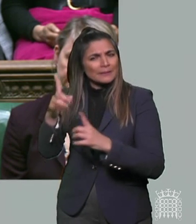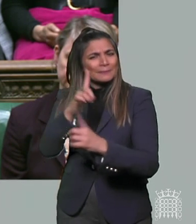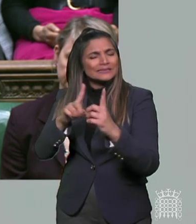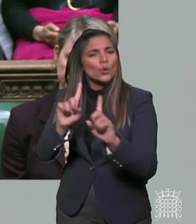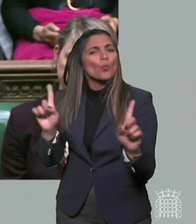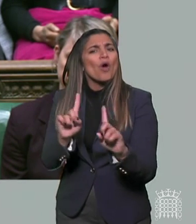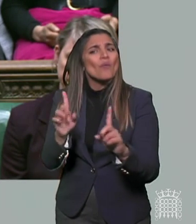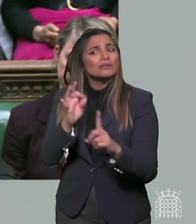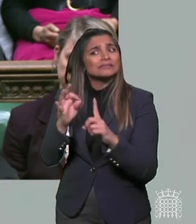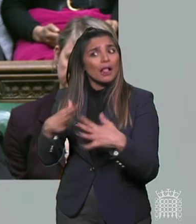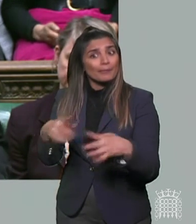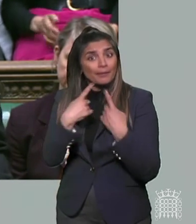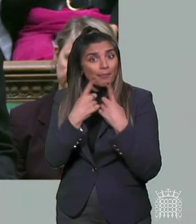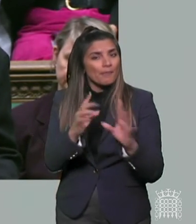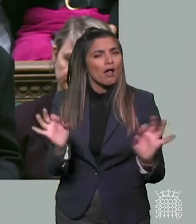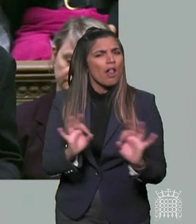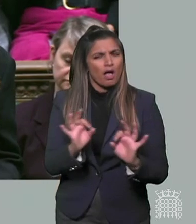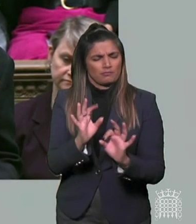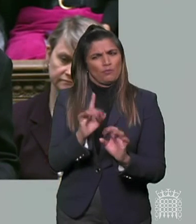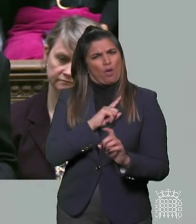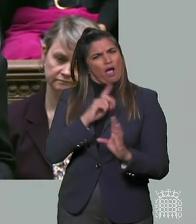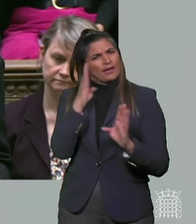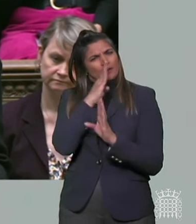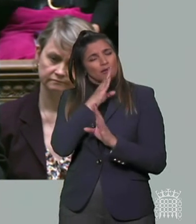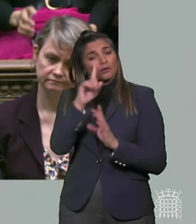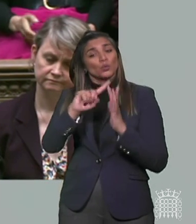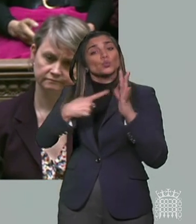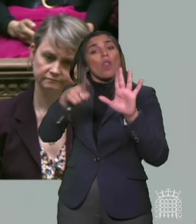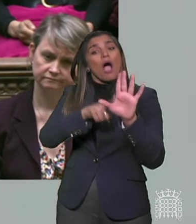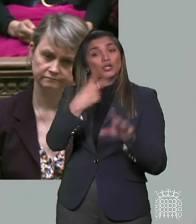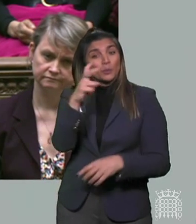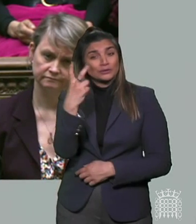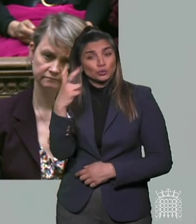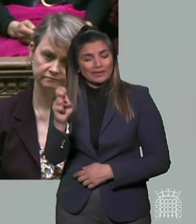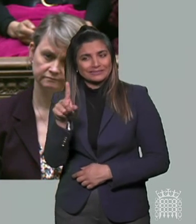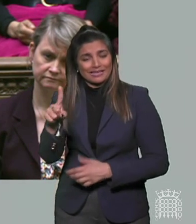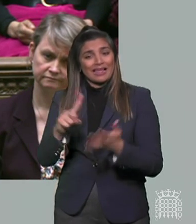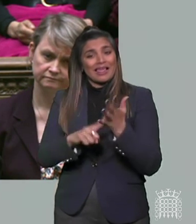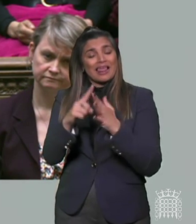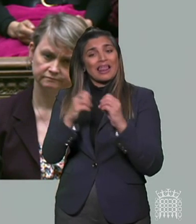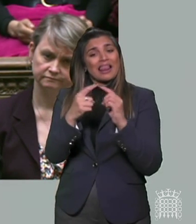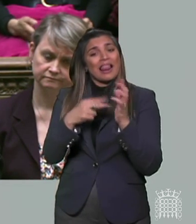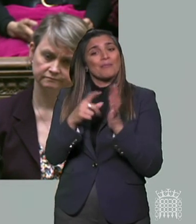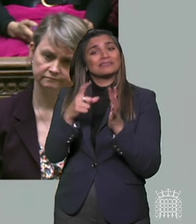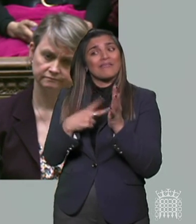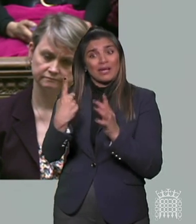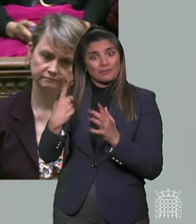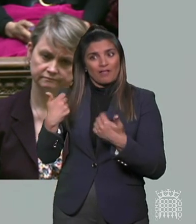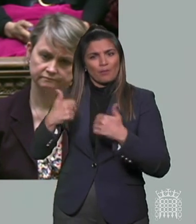In July 2020, Lebedev’s appointment as a peer was announced.